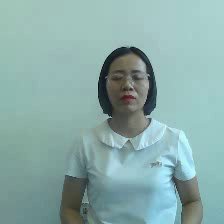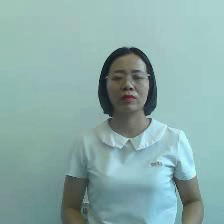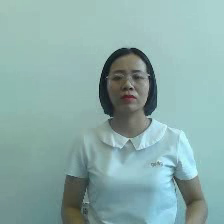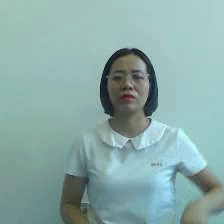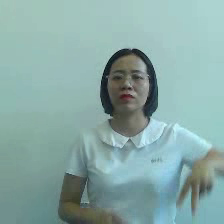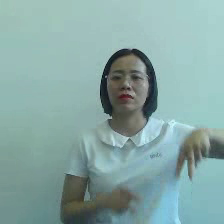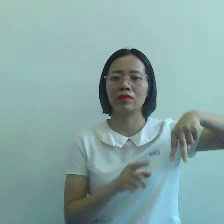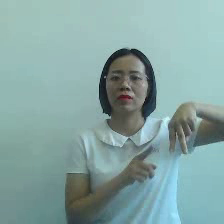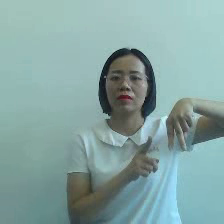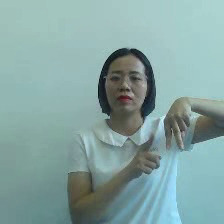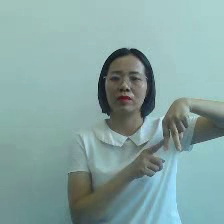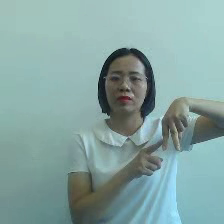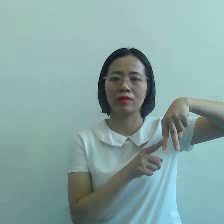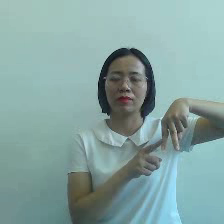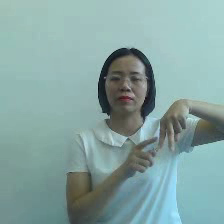Chân